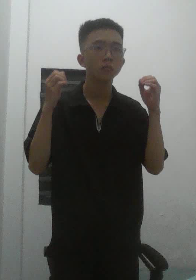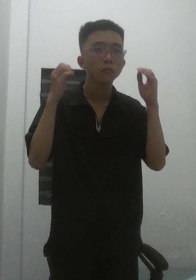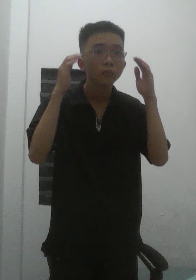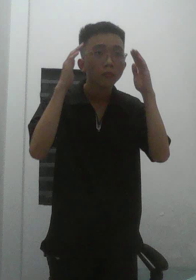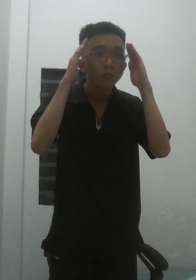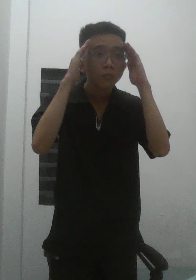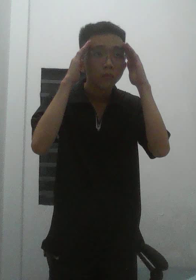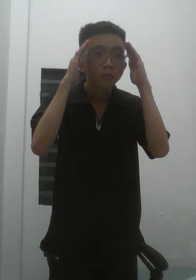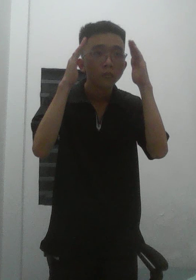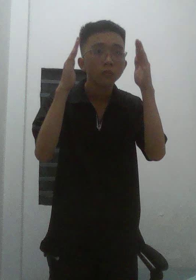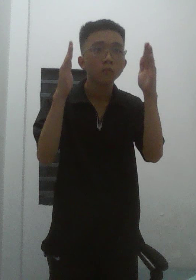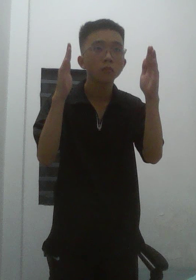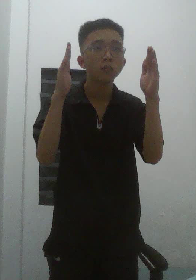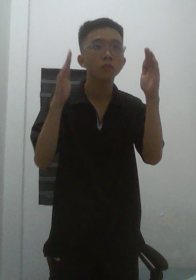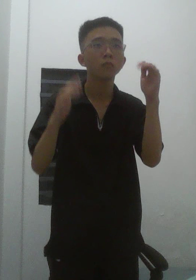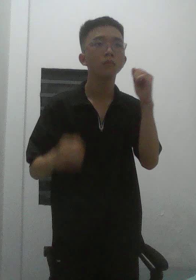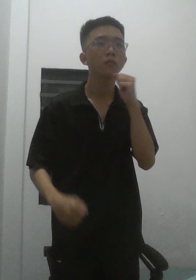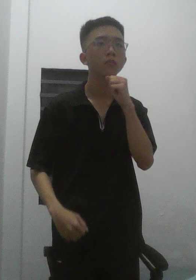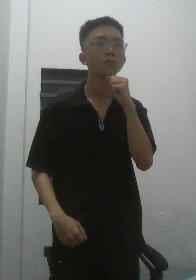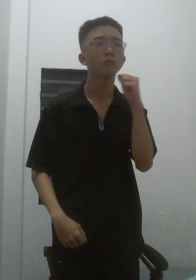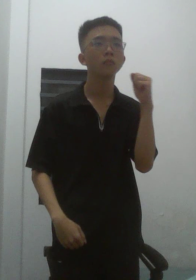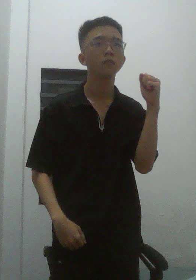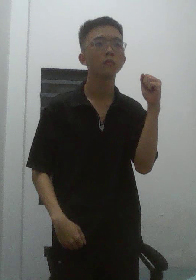khong quan tam